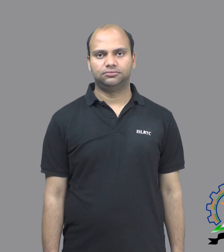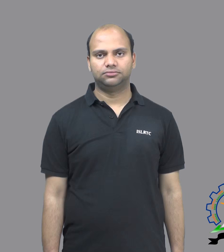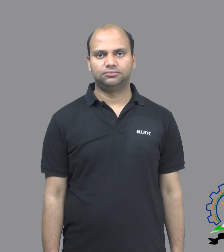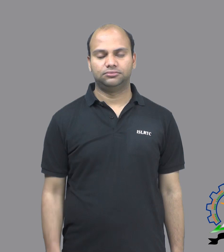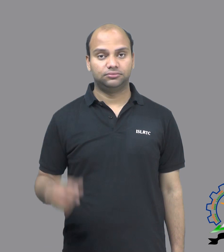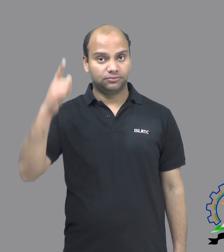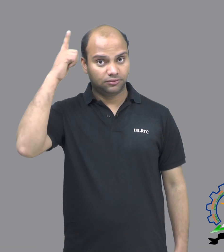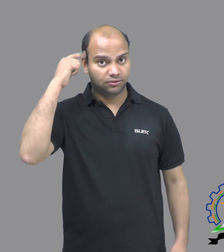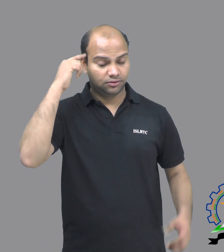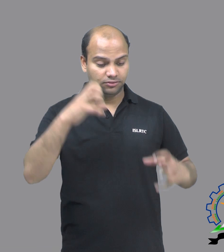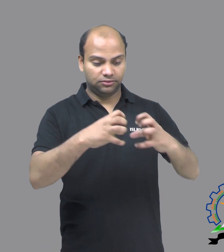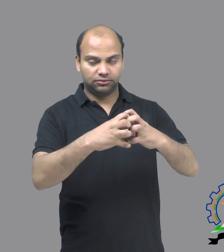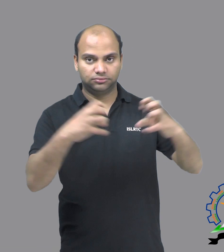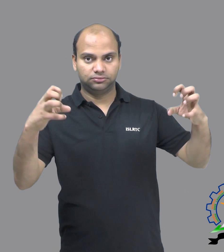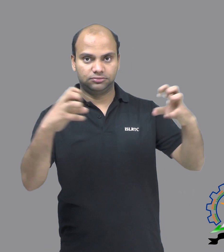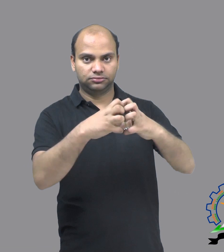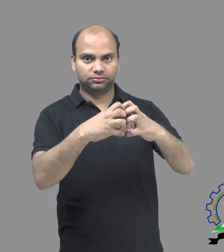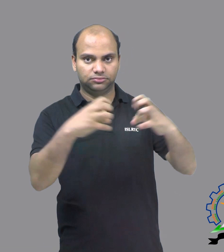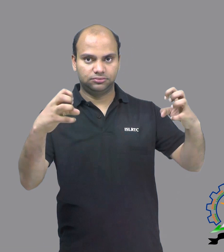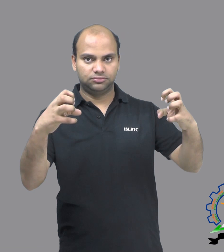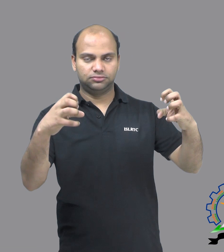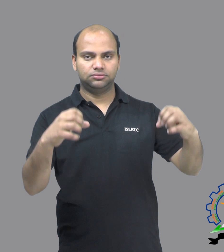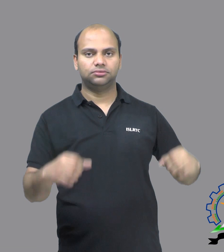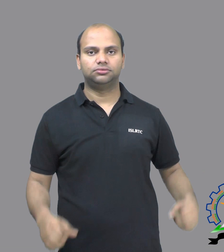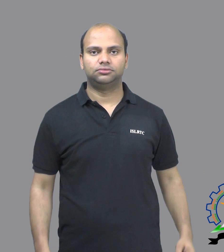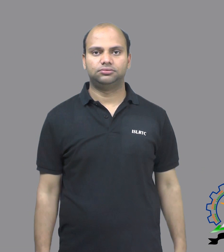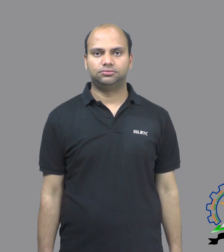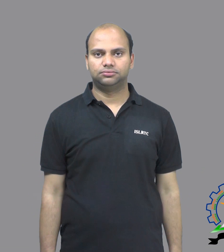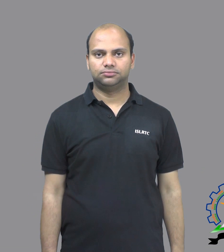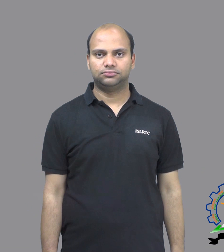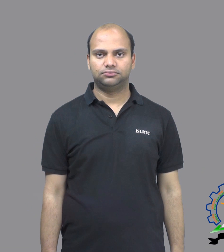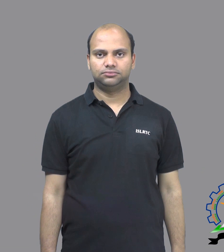Magnet